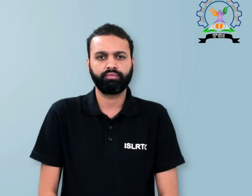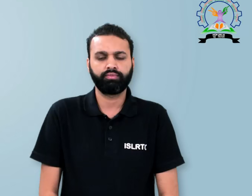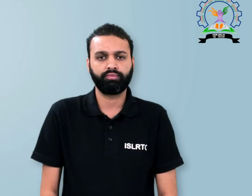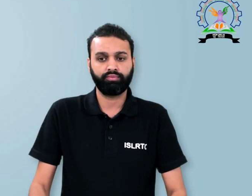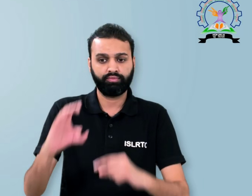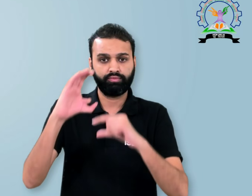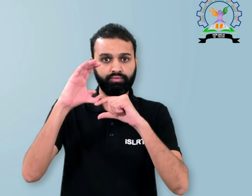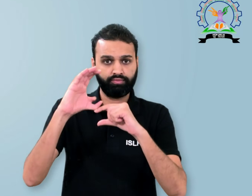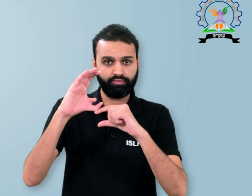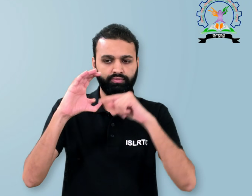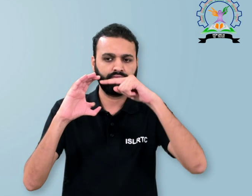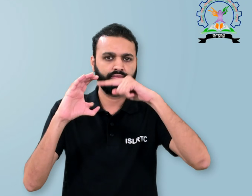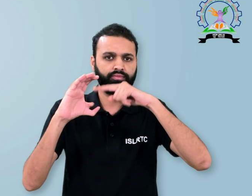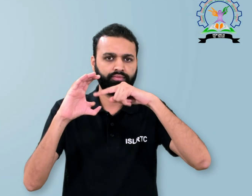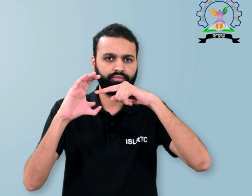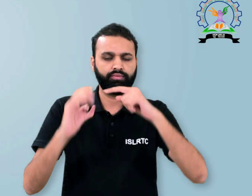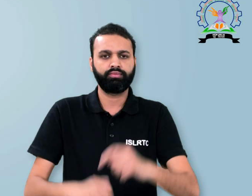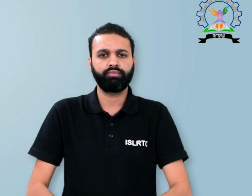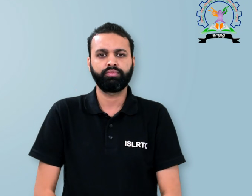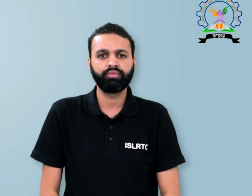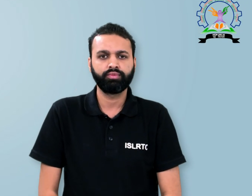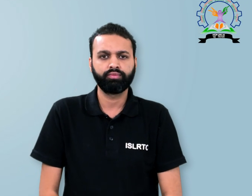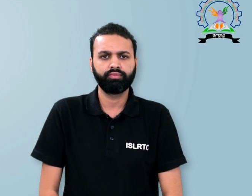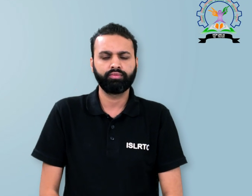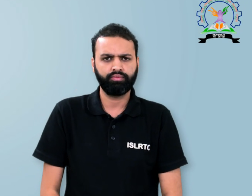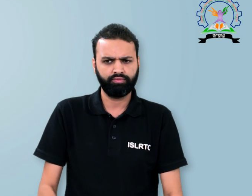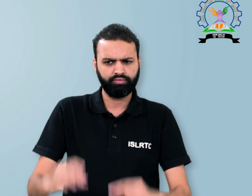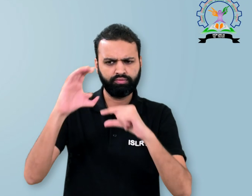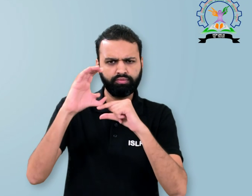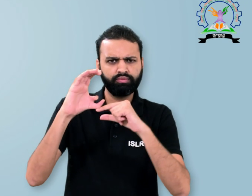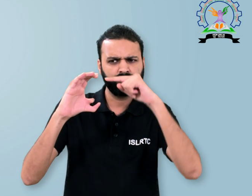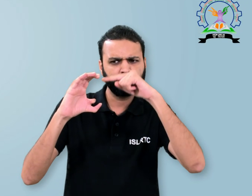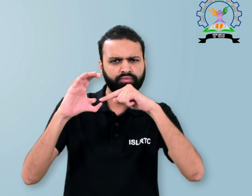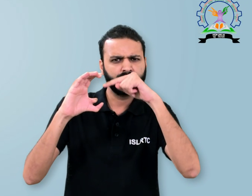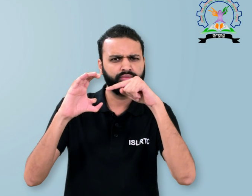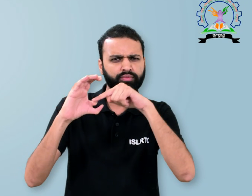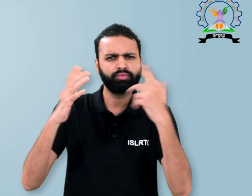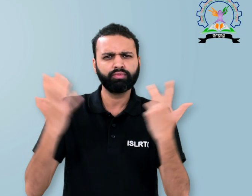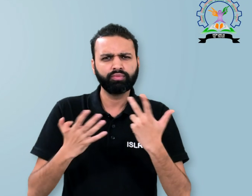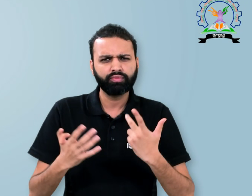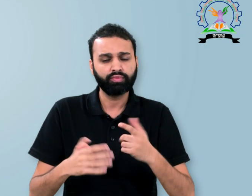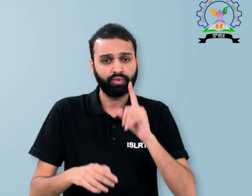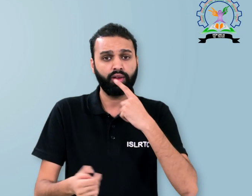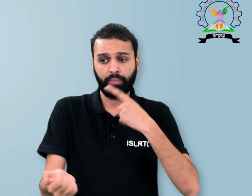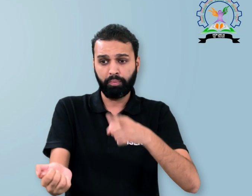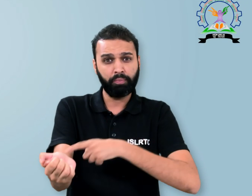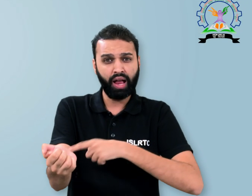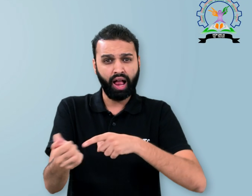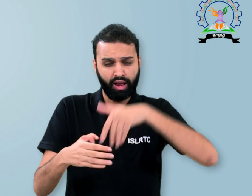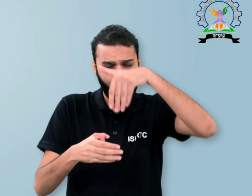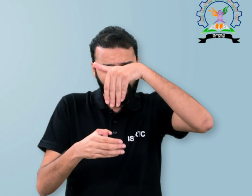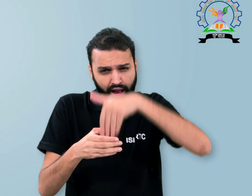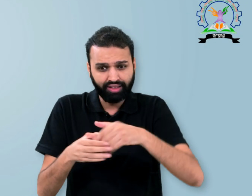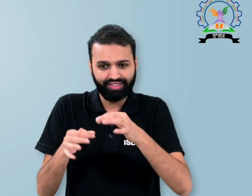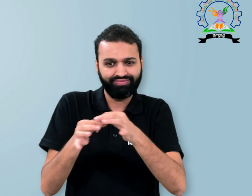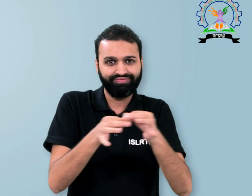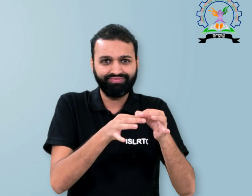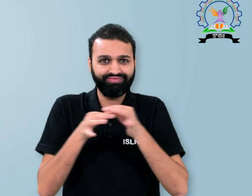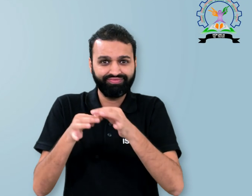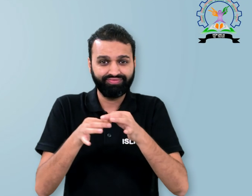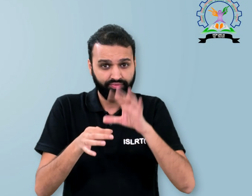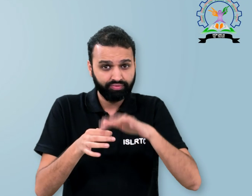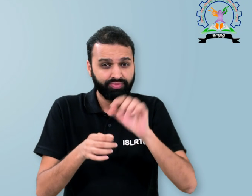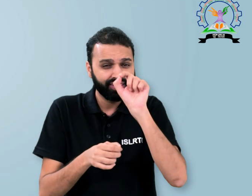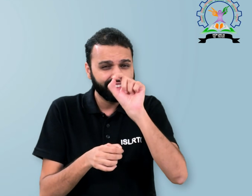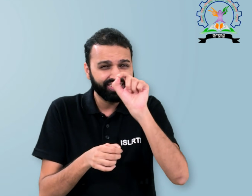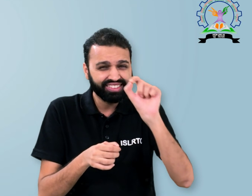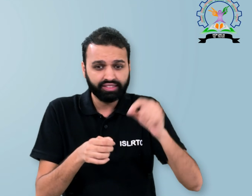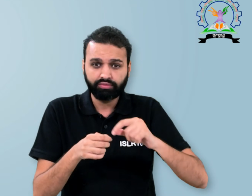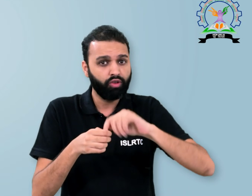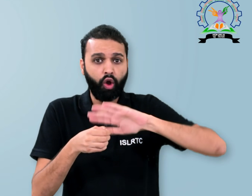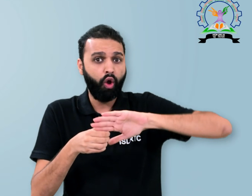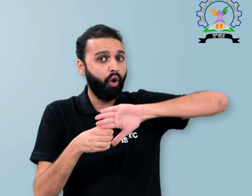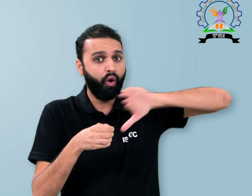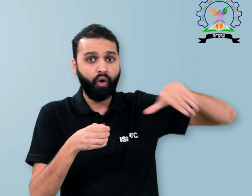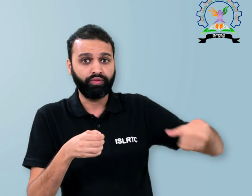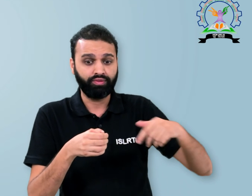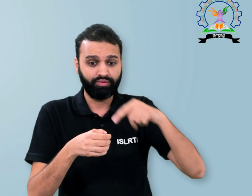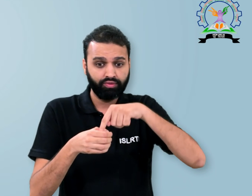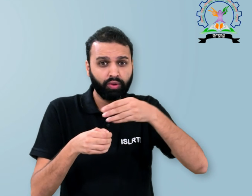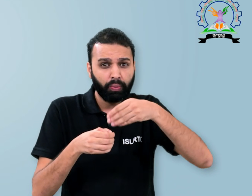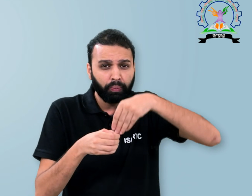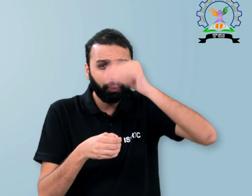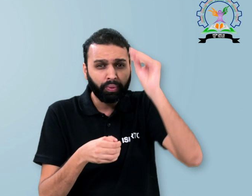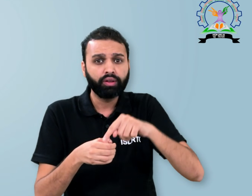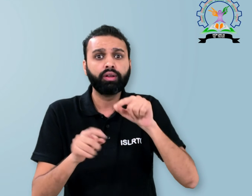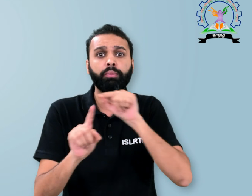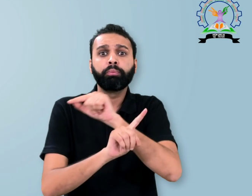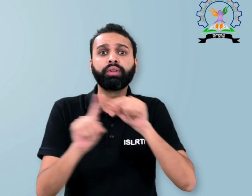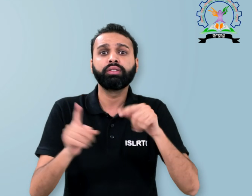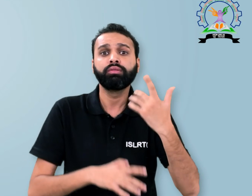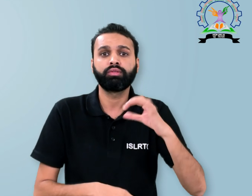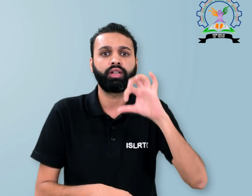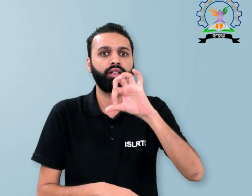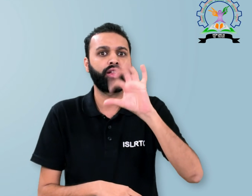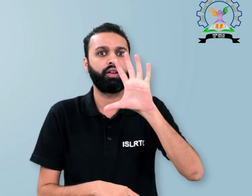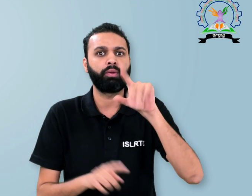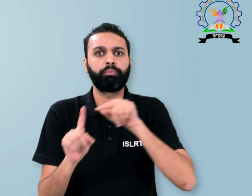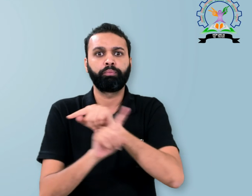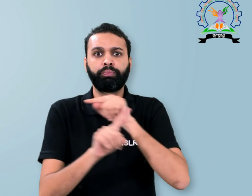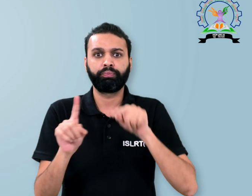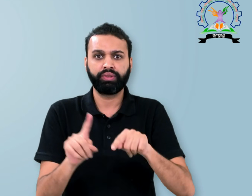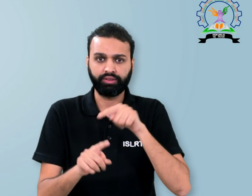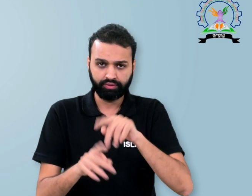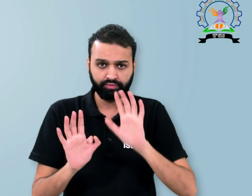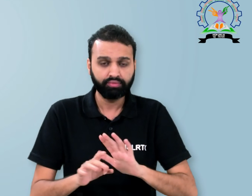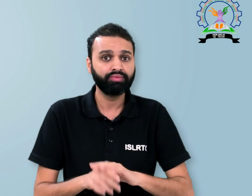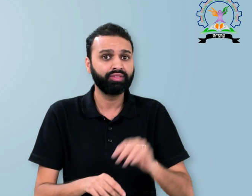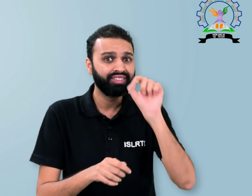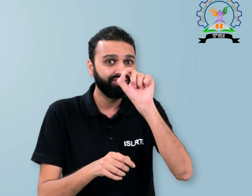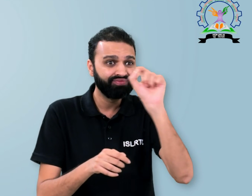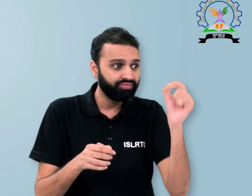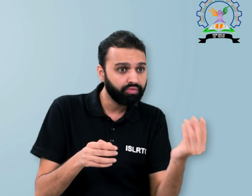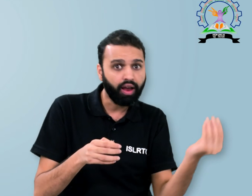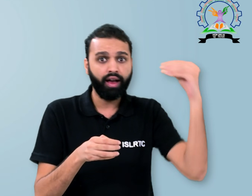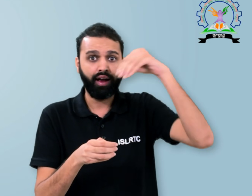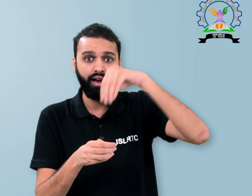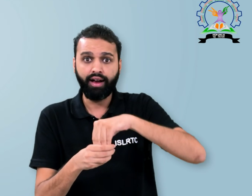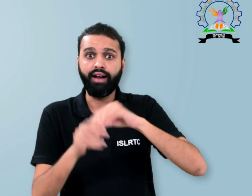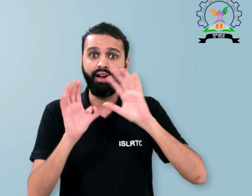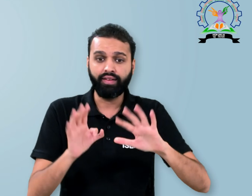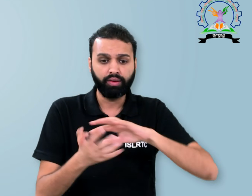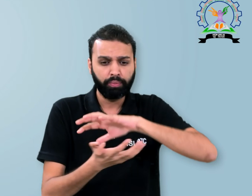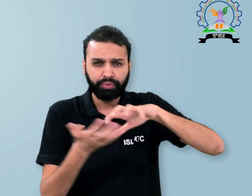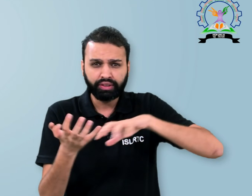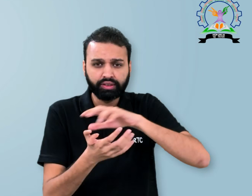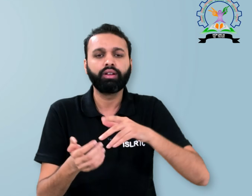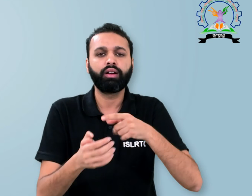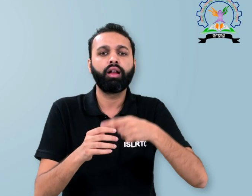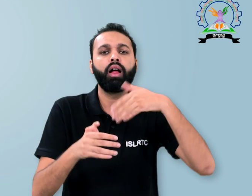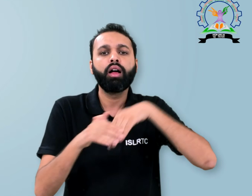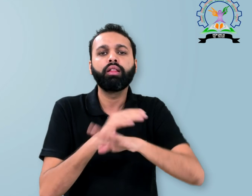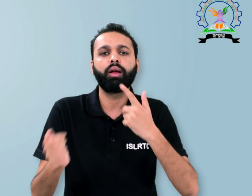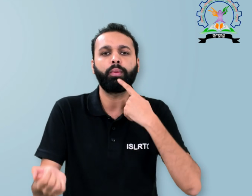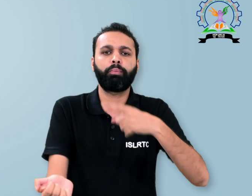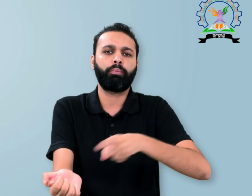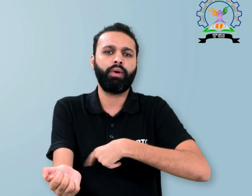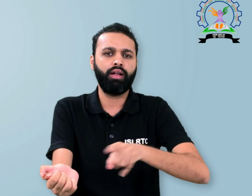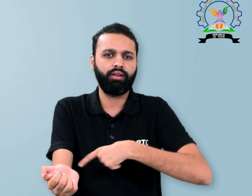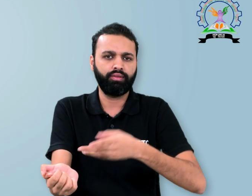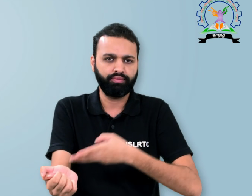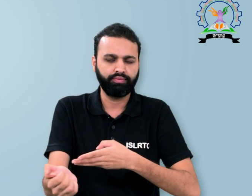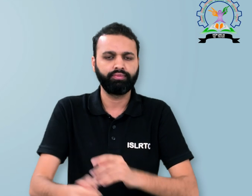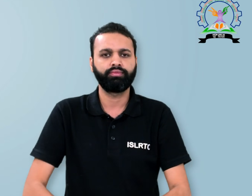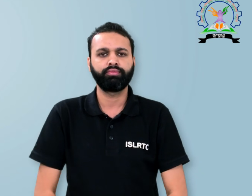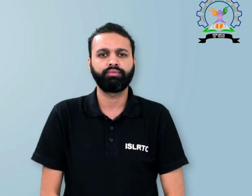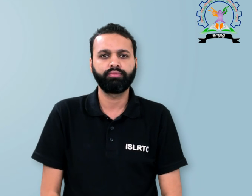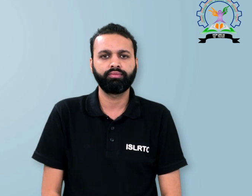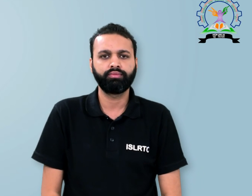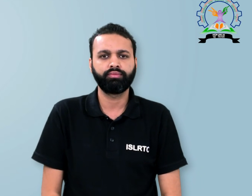Plasma Plasma is the liquid component of blood which contains 95% water and the blood cells are absent. The plasma and the blood cells together make up the blood.